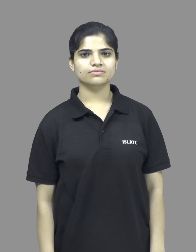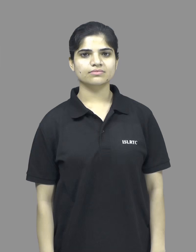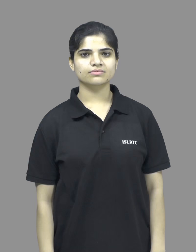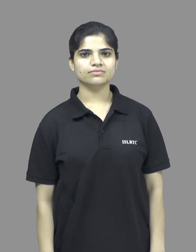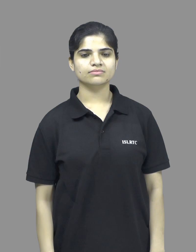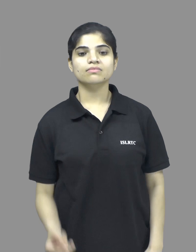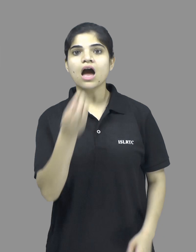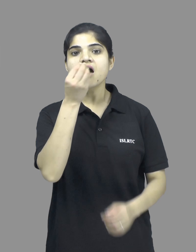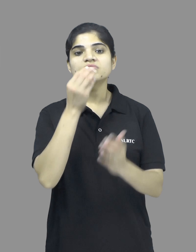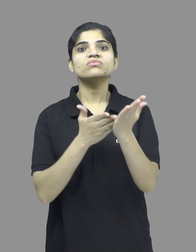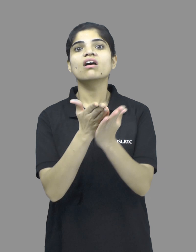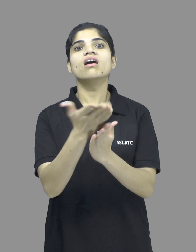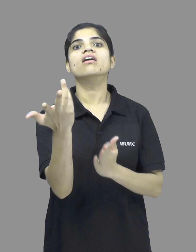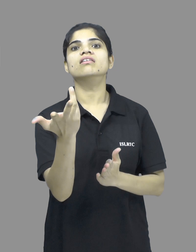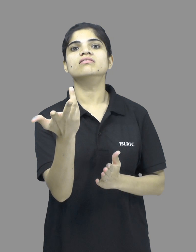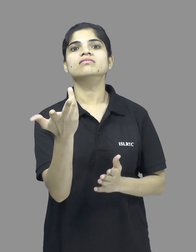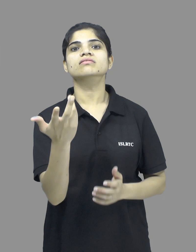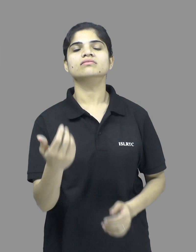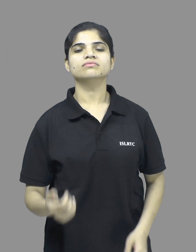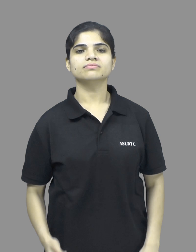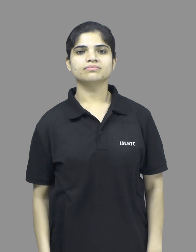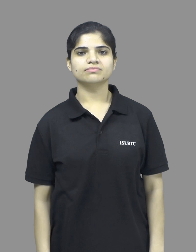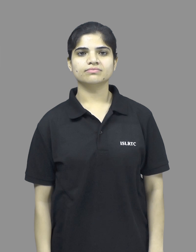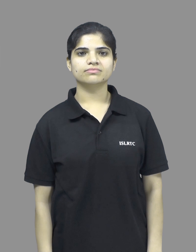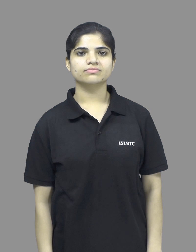Livelihood